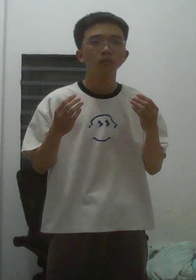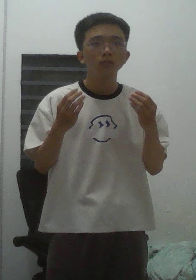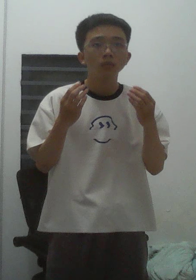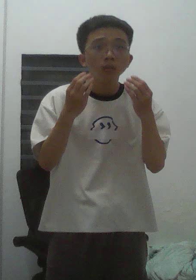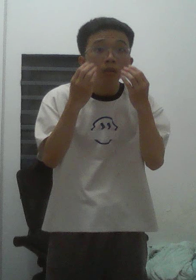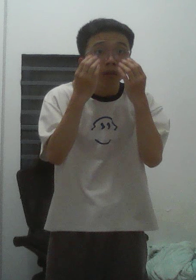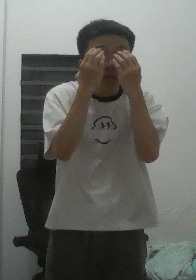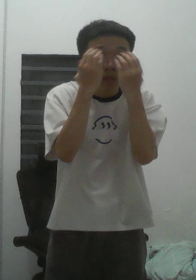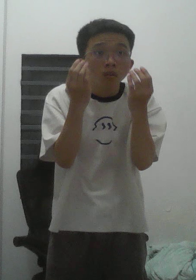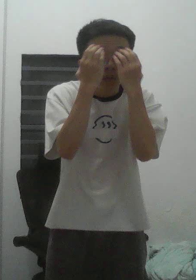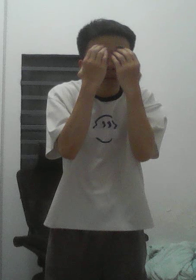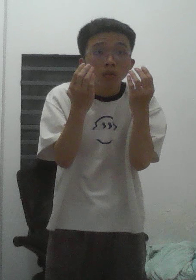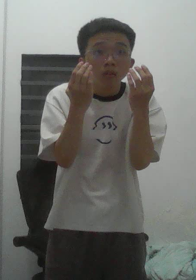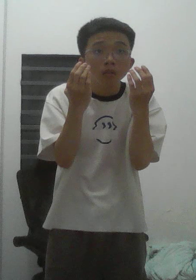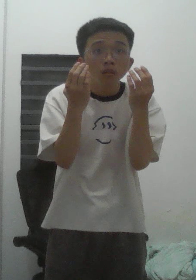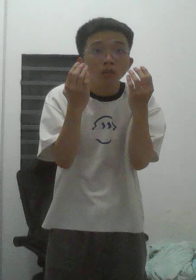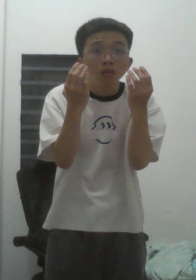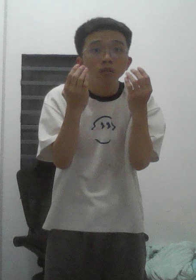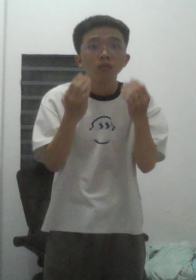ngac nhien